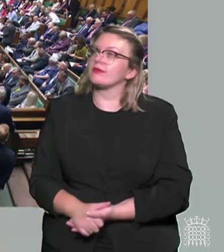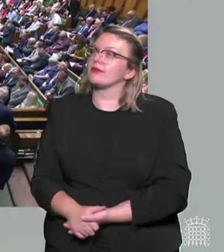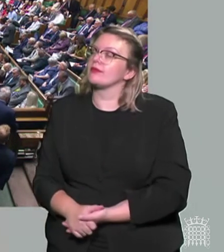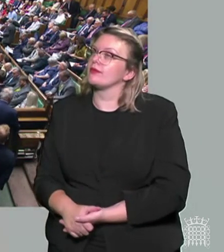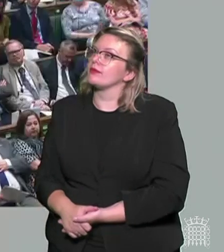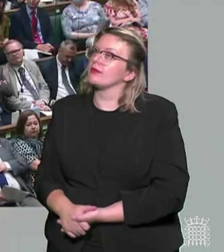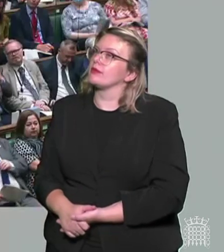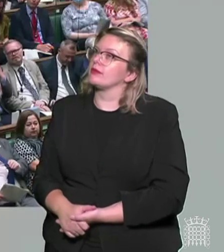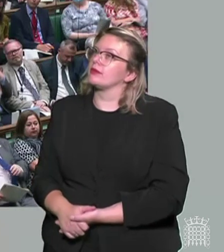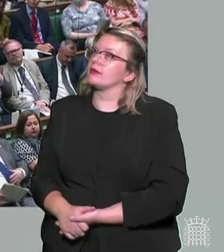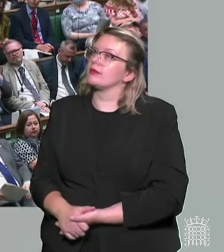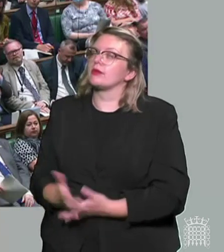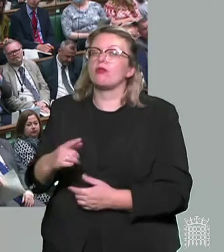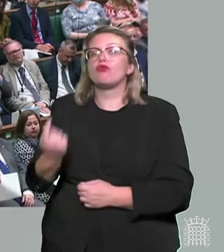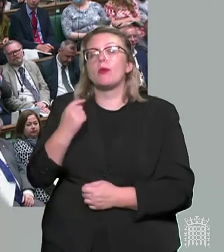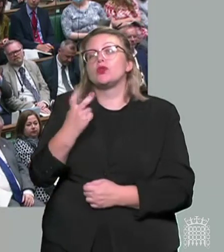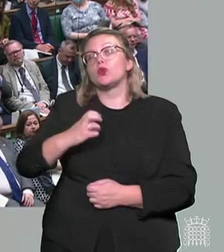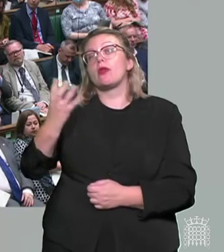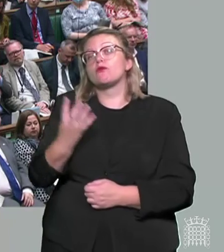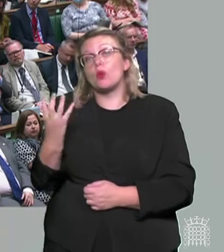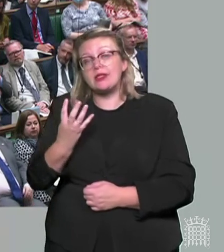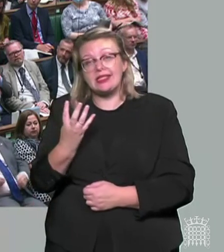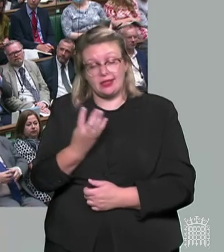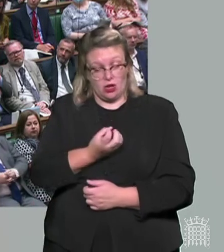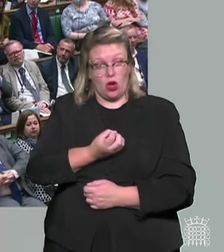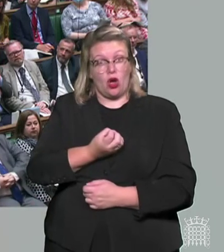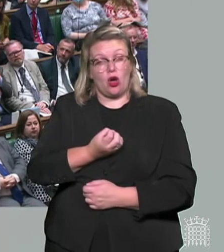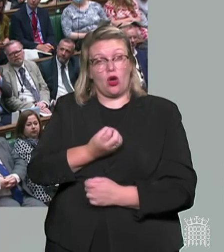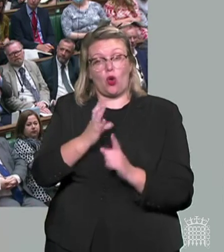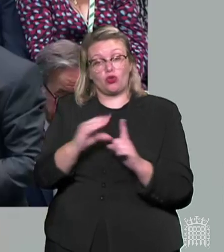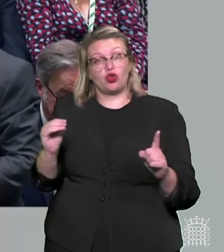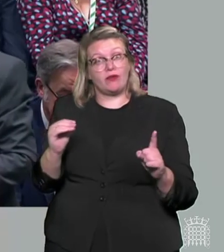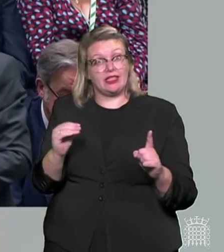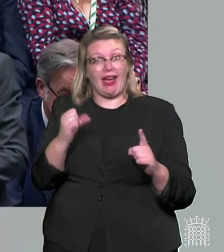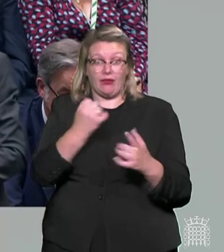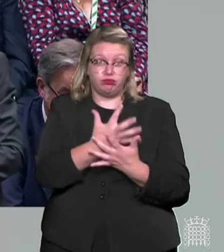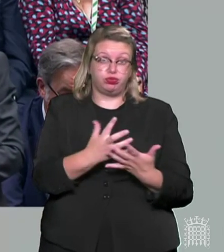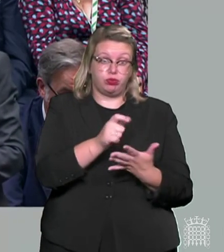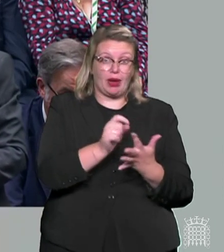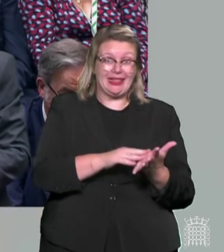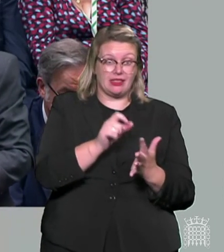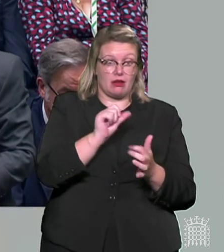Since 2014, the Tory party has had more Prime Ministers than we have had referendums.